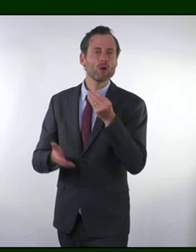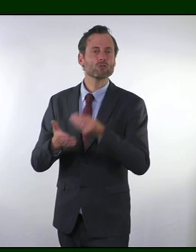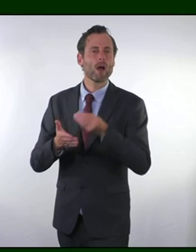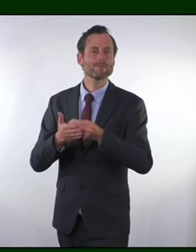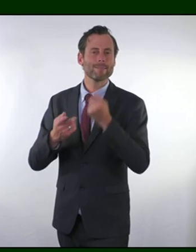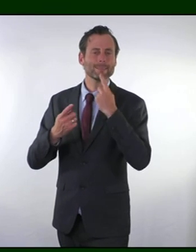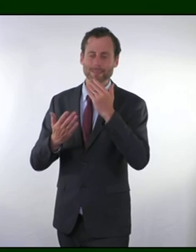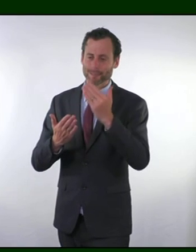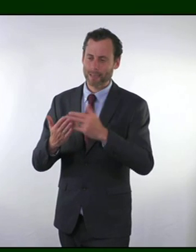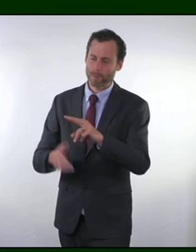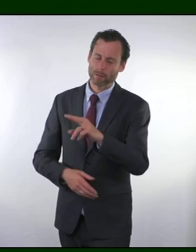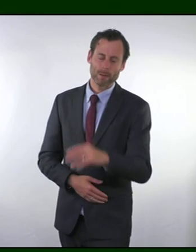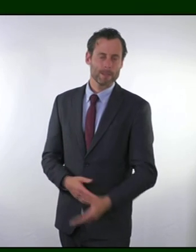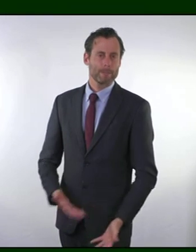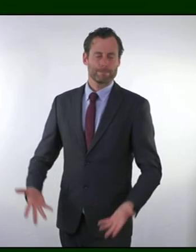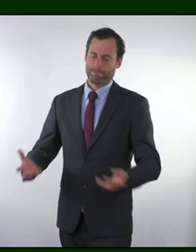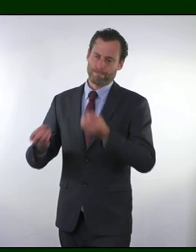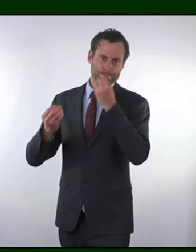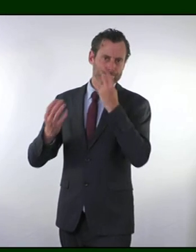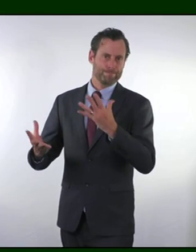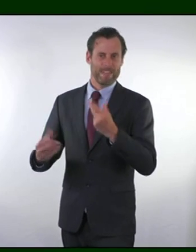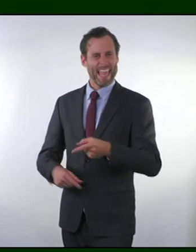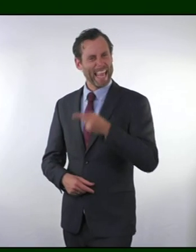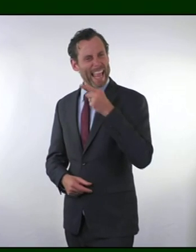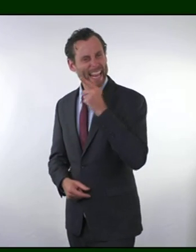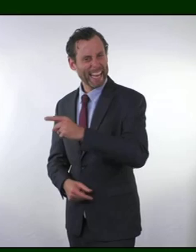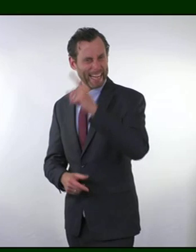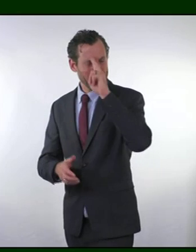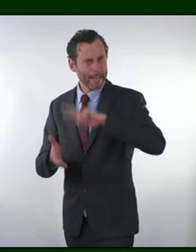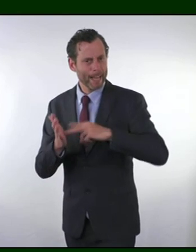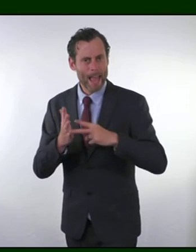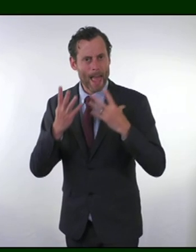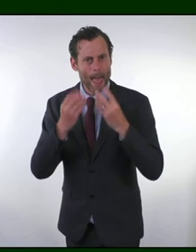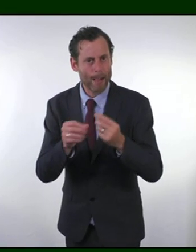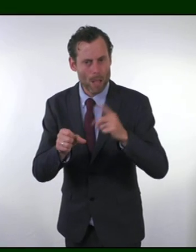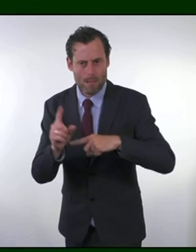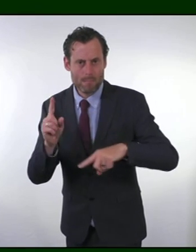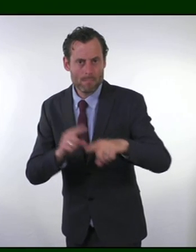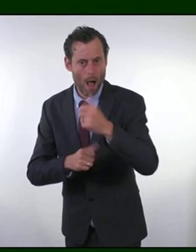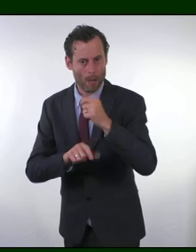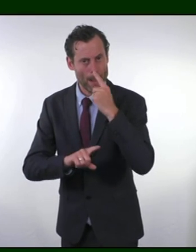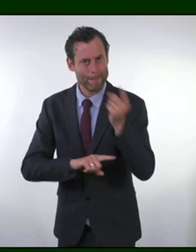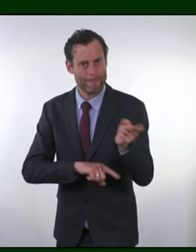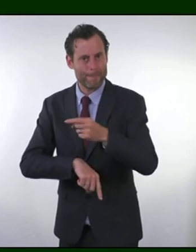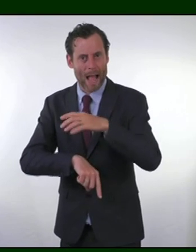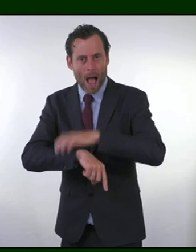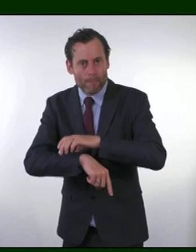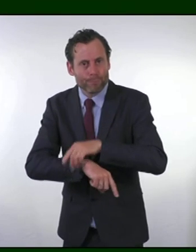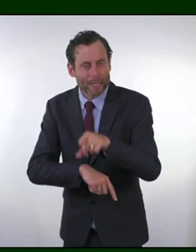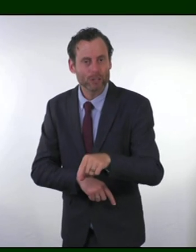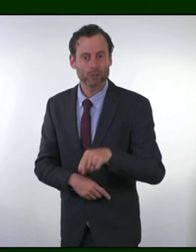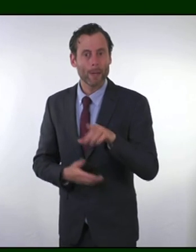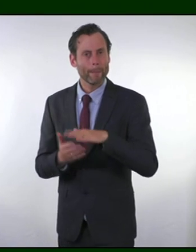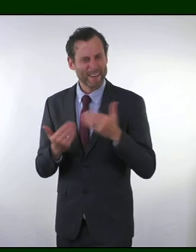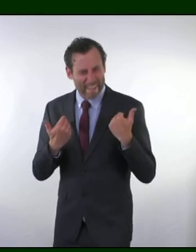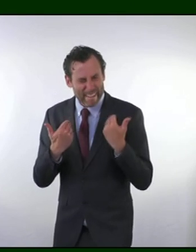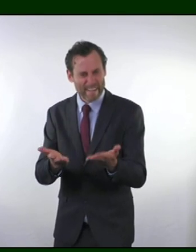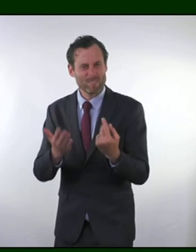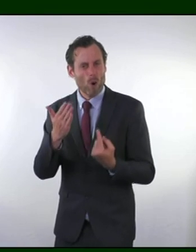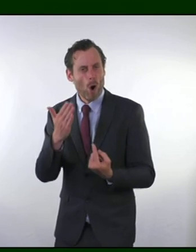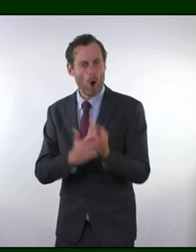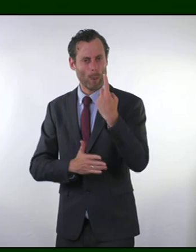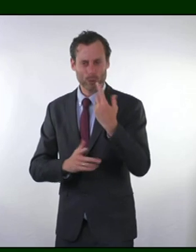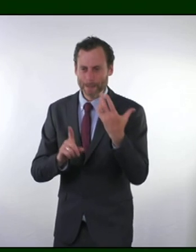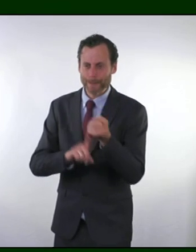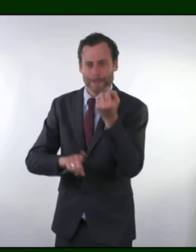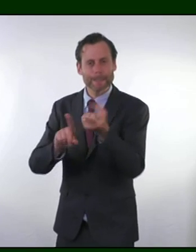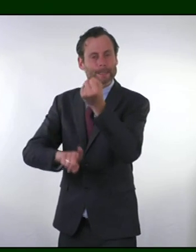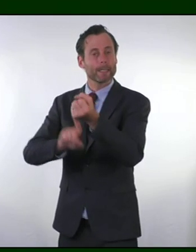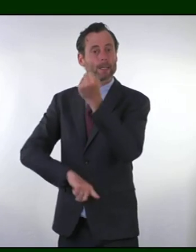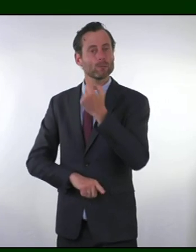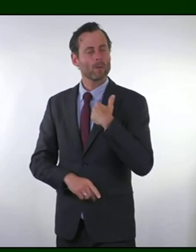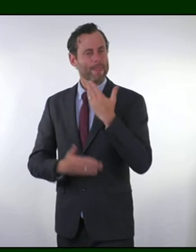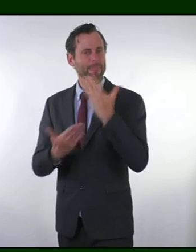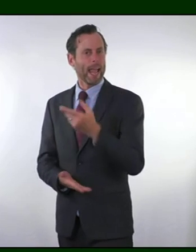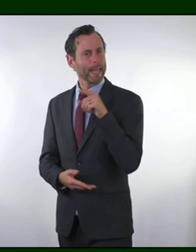He is rebuilding our apprenticeships and skills nation and ensuring that young people can climb the important ladder of opportunity—so thank you.